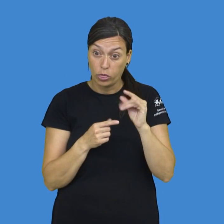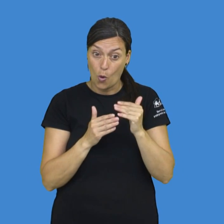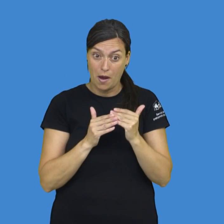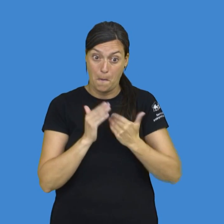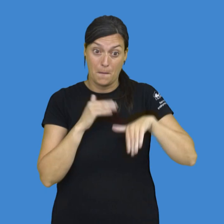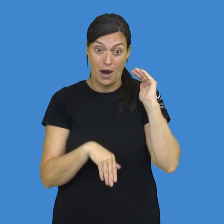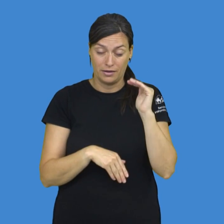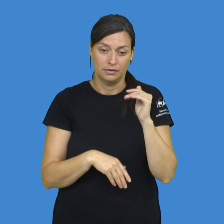superior